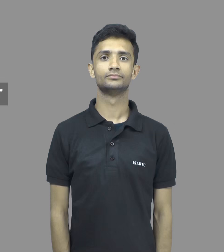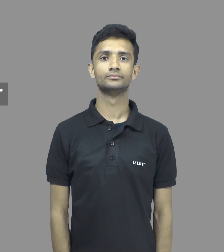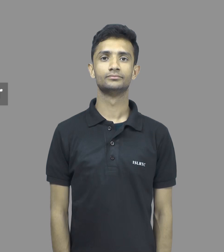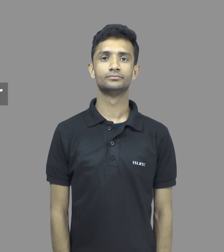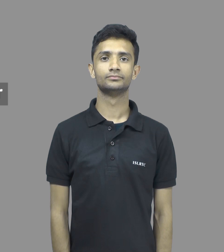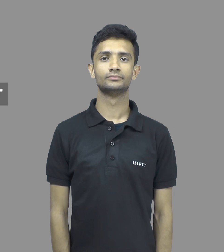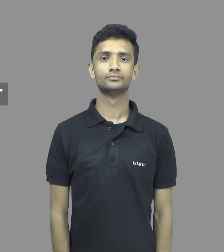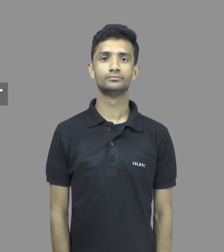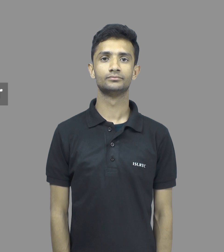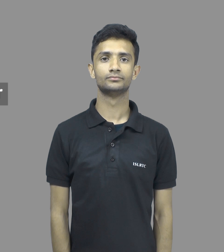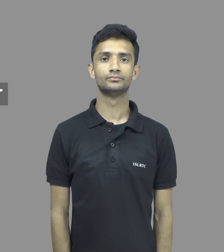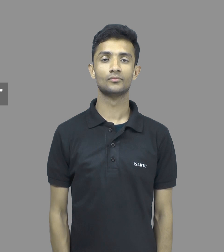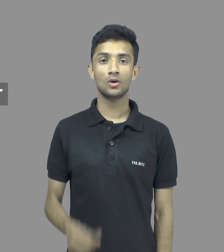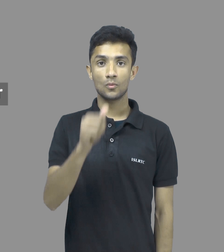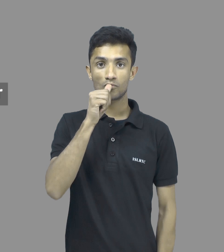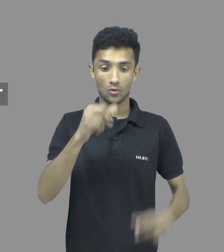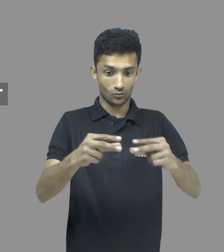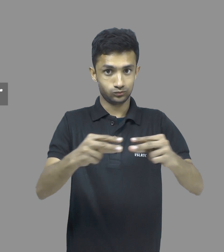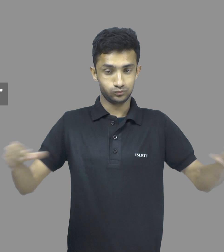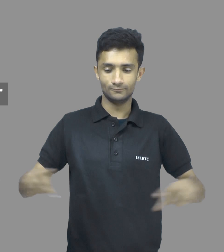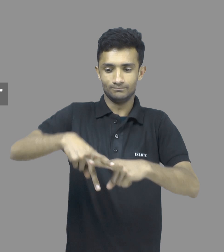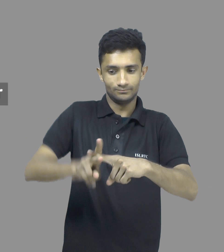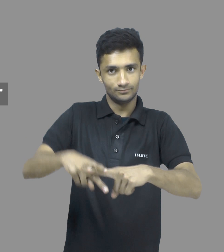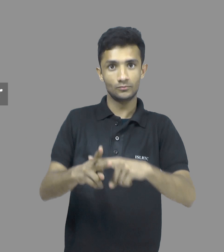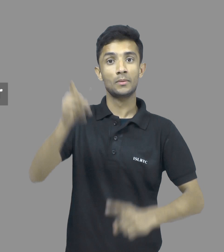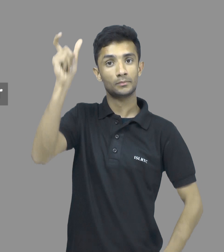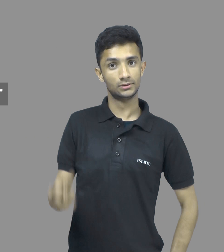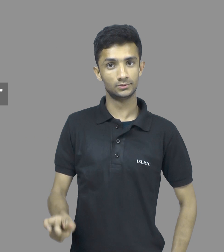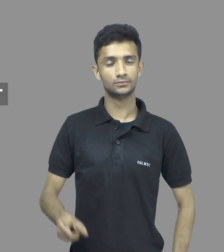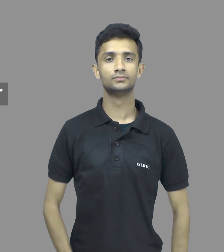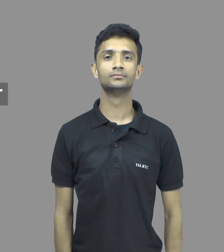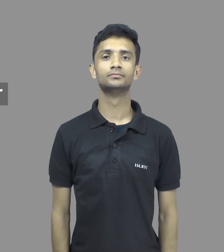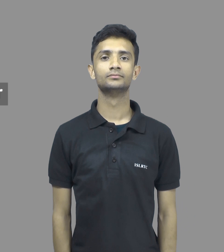Plumber